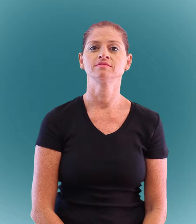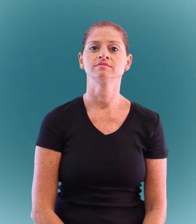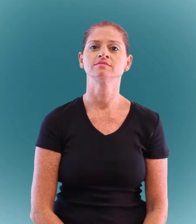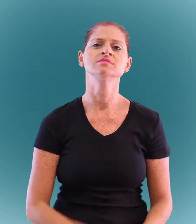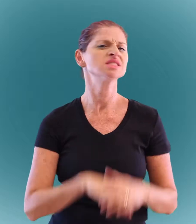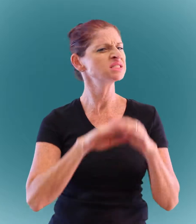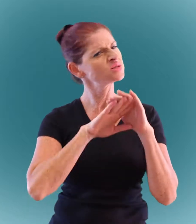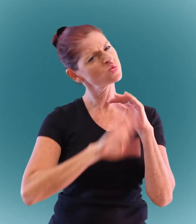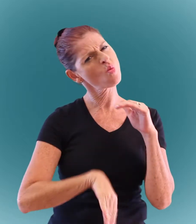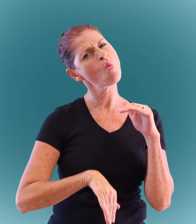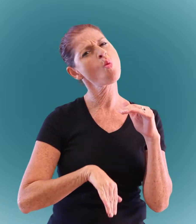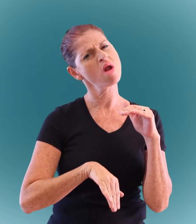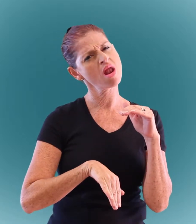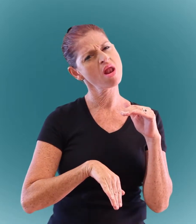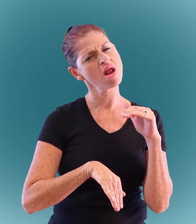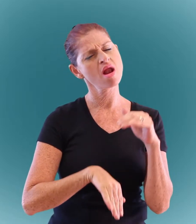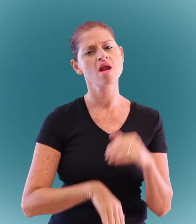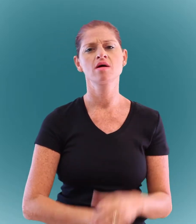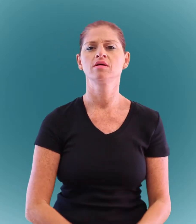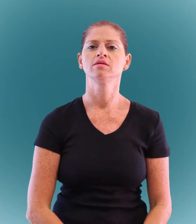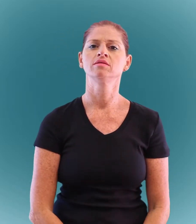זול